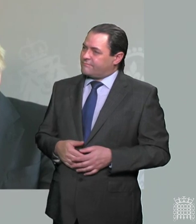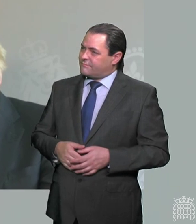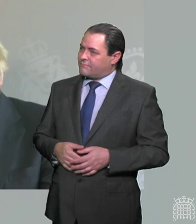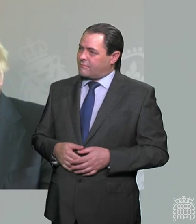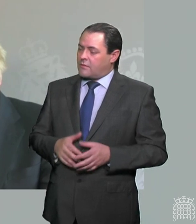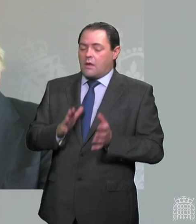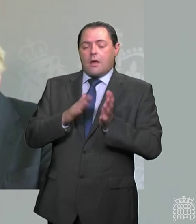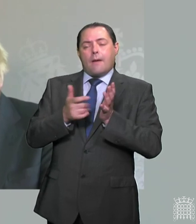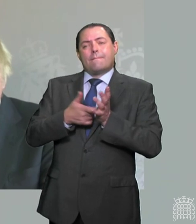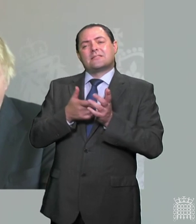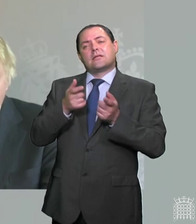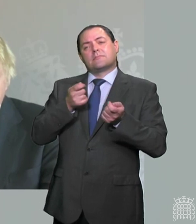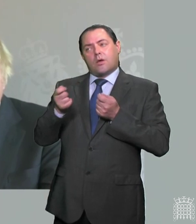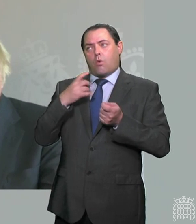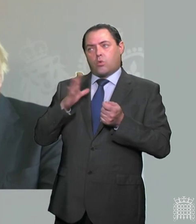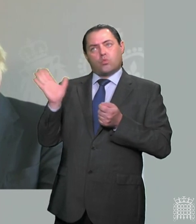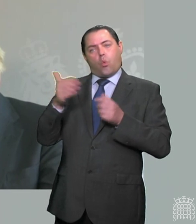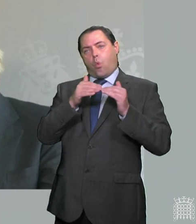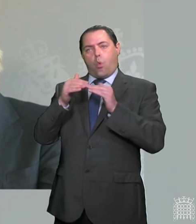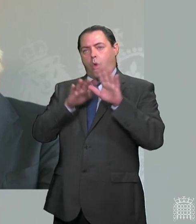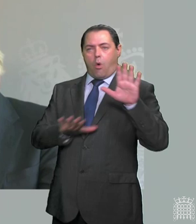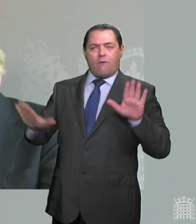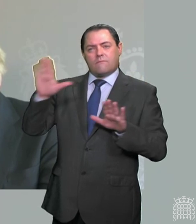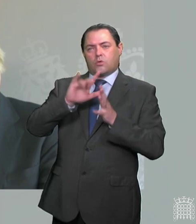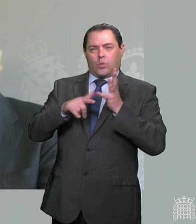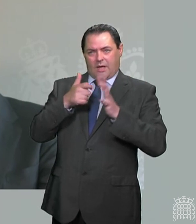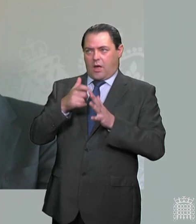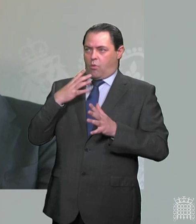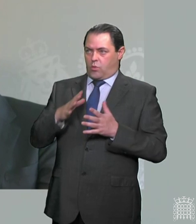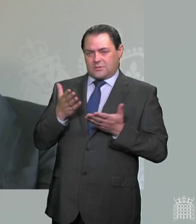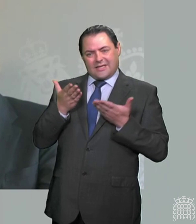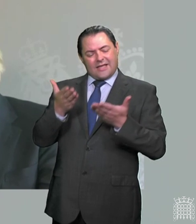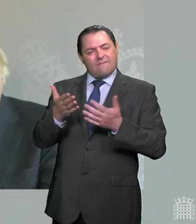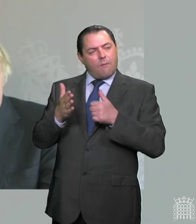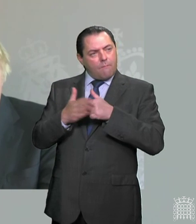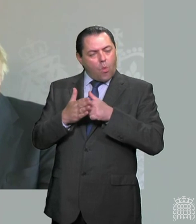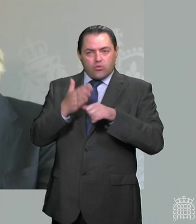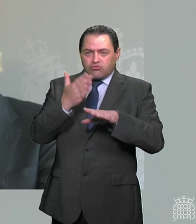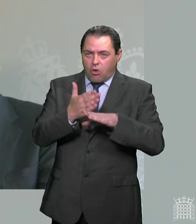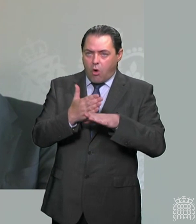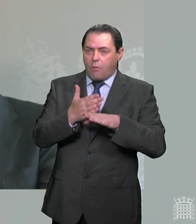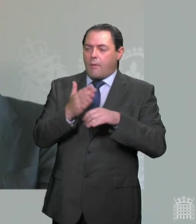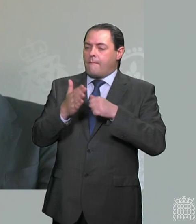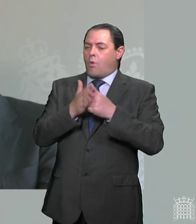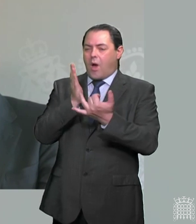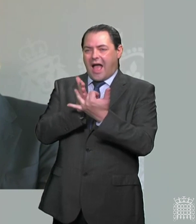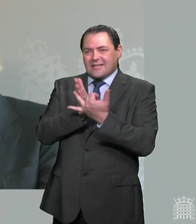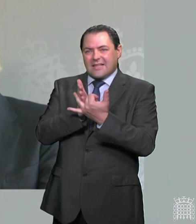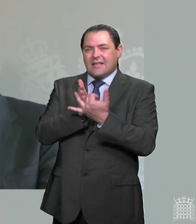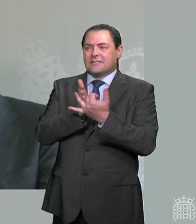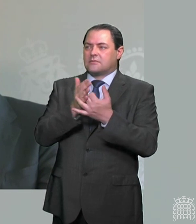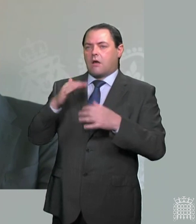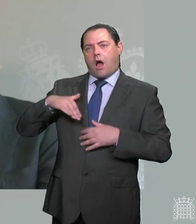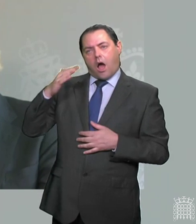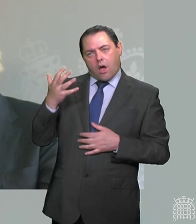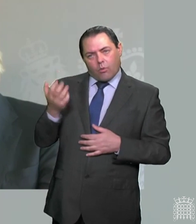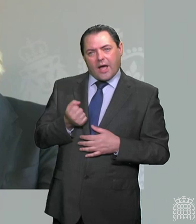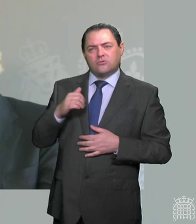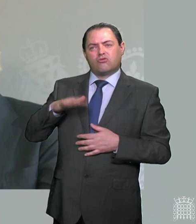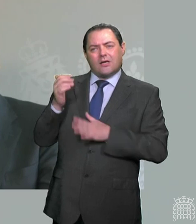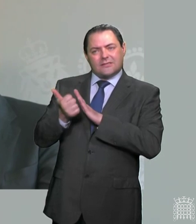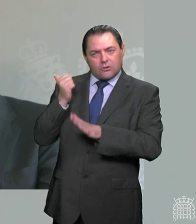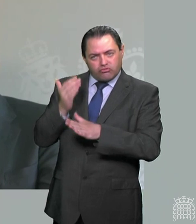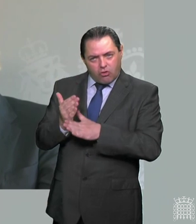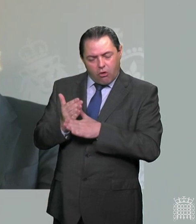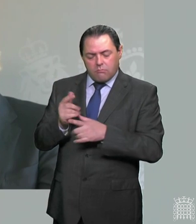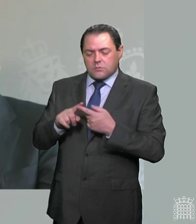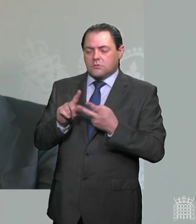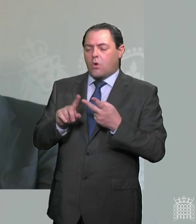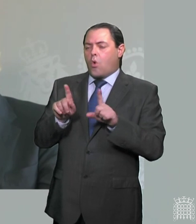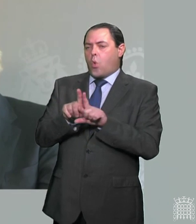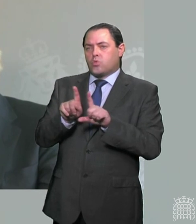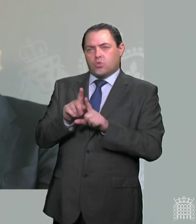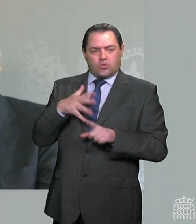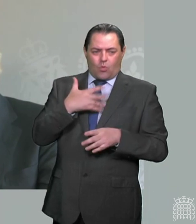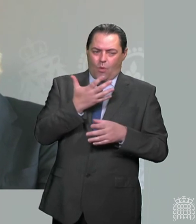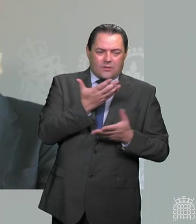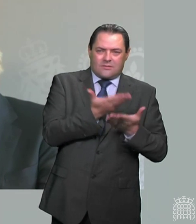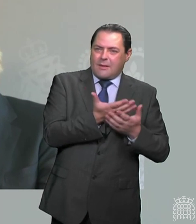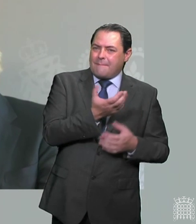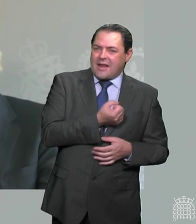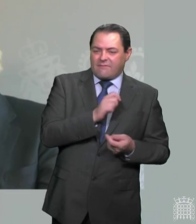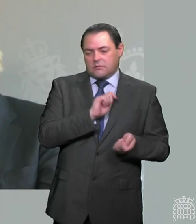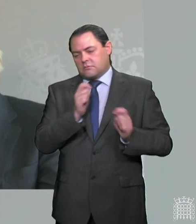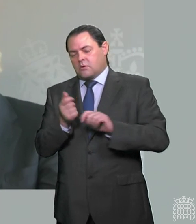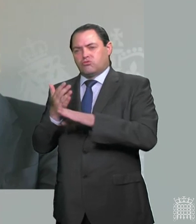What we want to do is level up across the whole of the UK by increasing access to high-wage, high-skilled jobs and by getting people off benefits and into work.